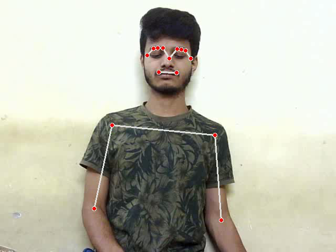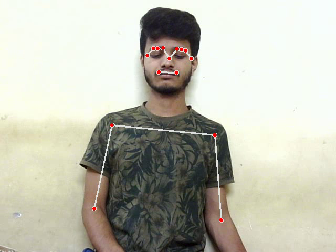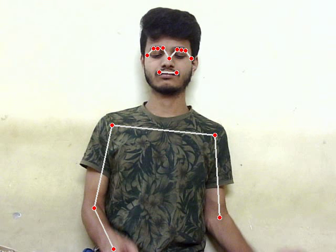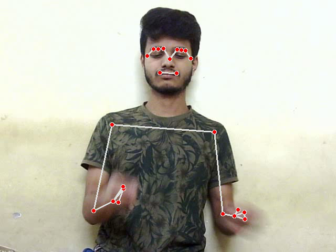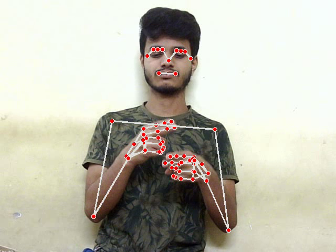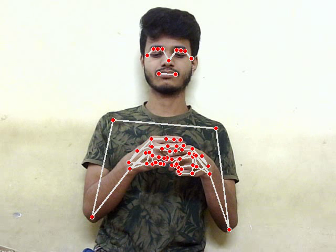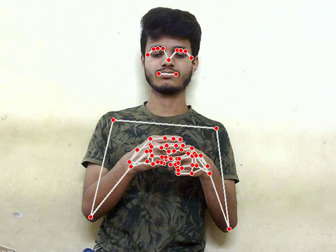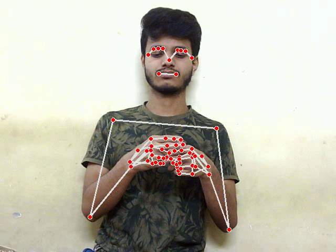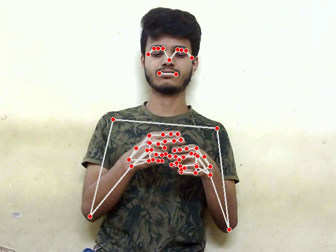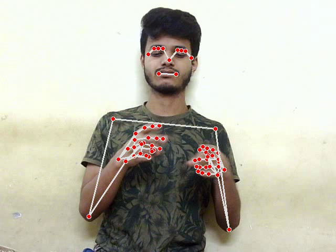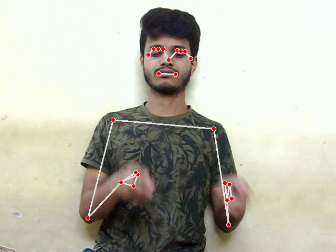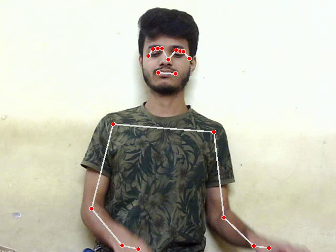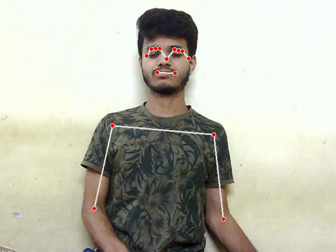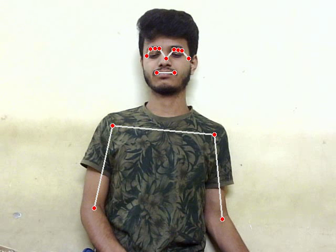name